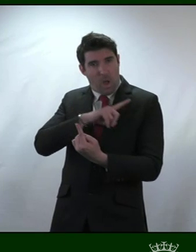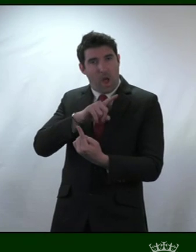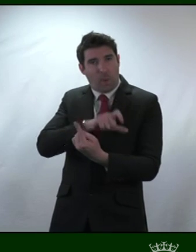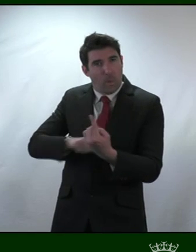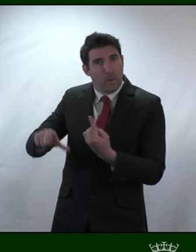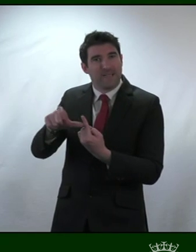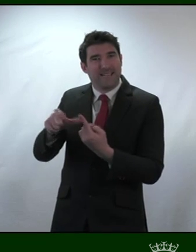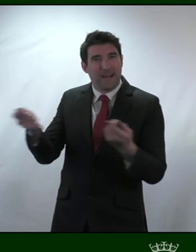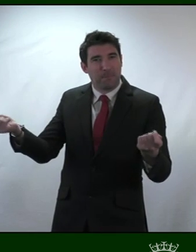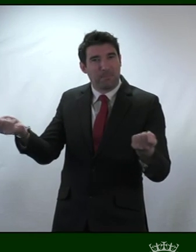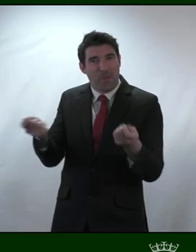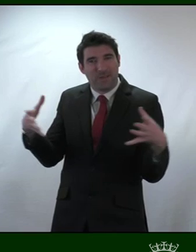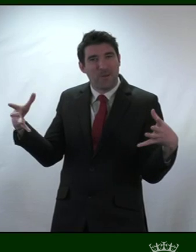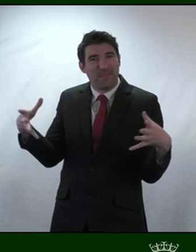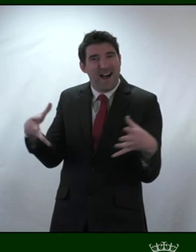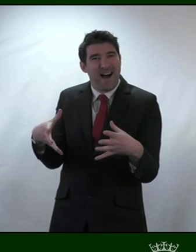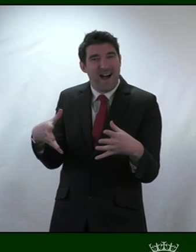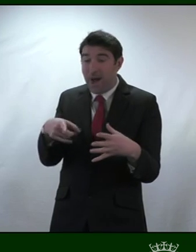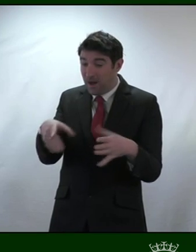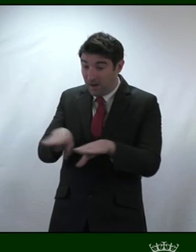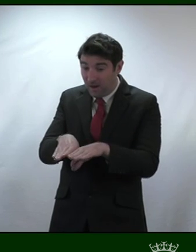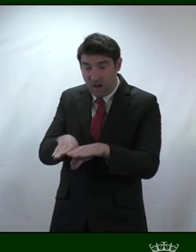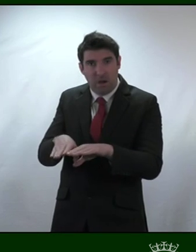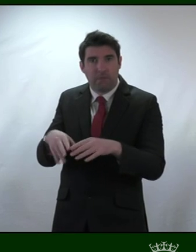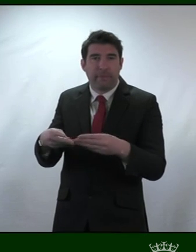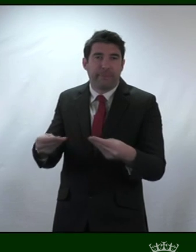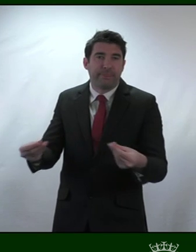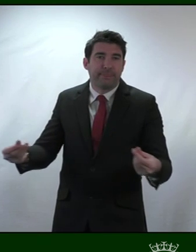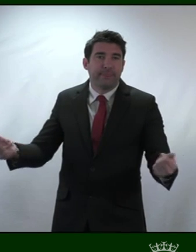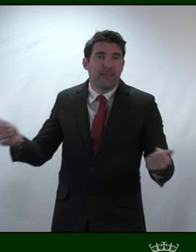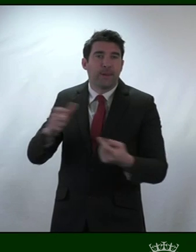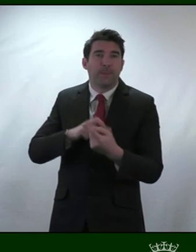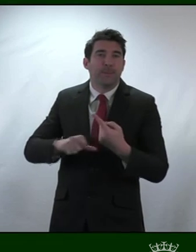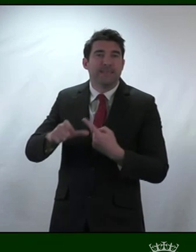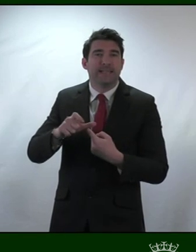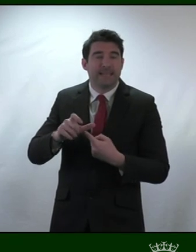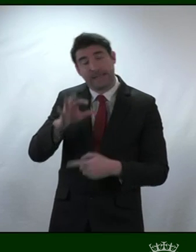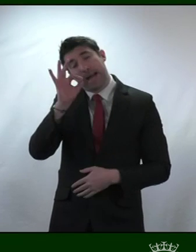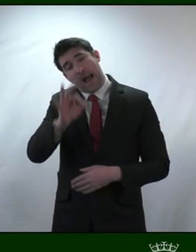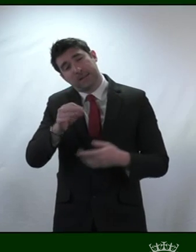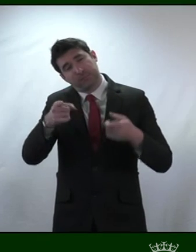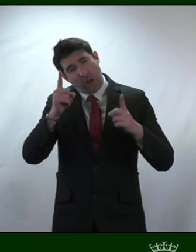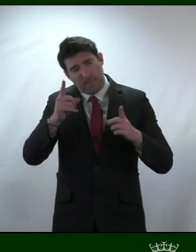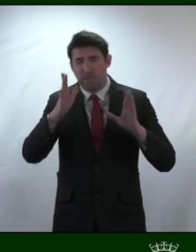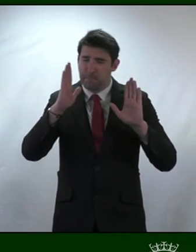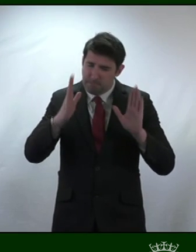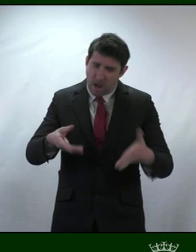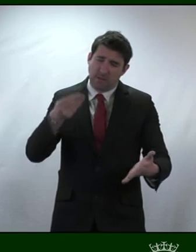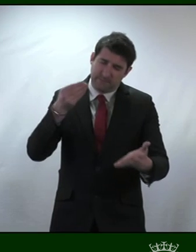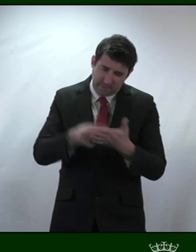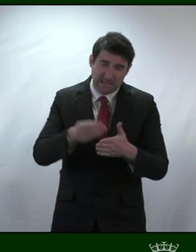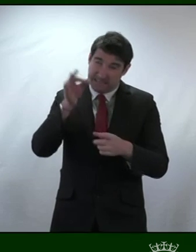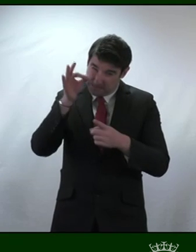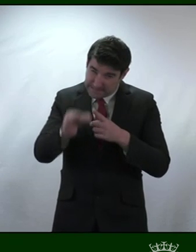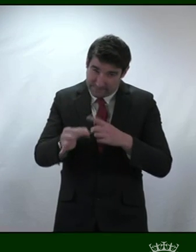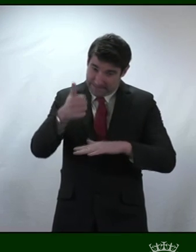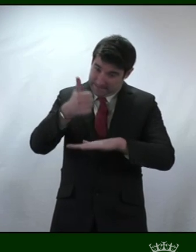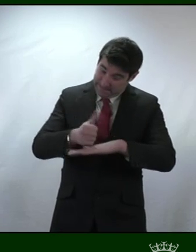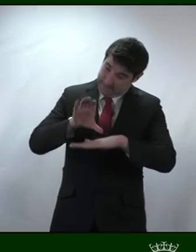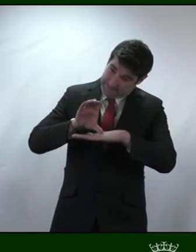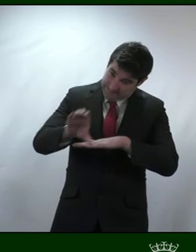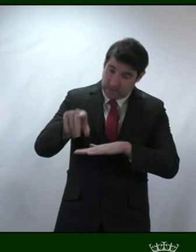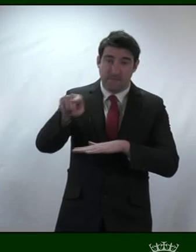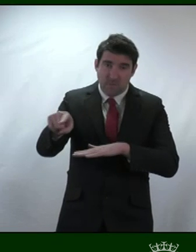Will the Prime Minister commit to bringing forward a financial support scheme that will allow our pubs and hospitality sector to survive?